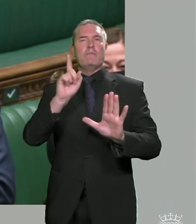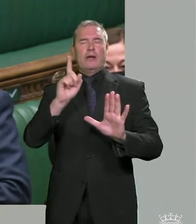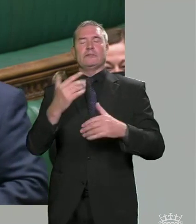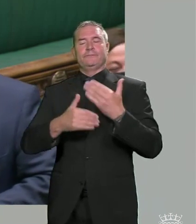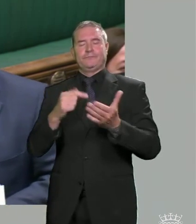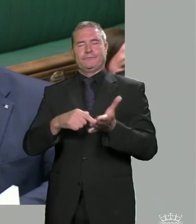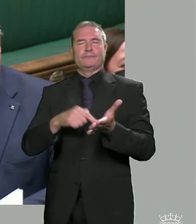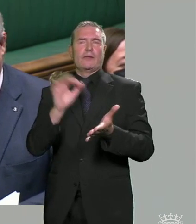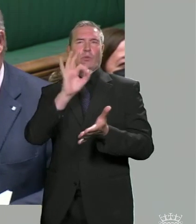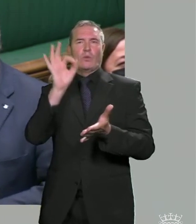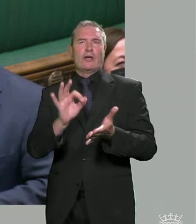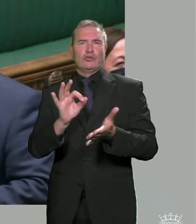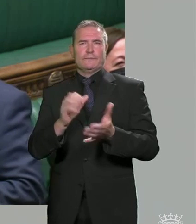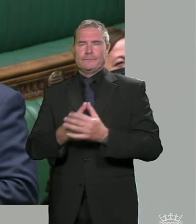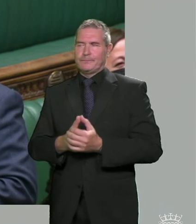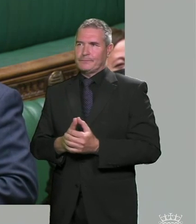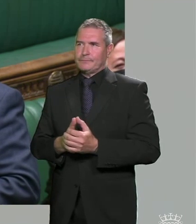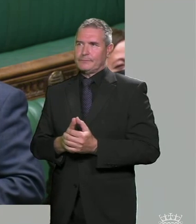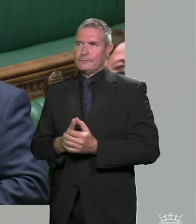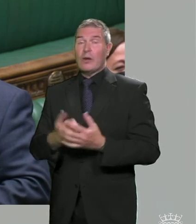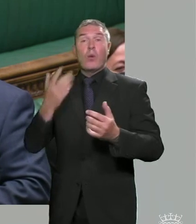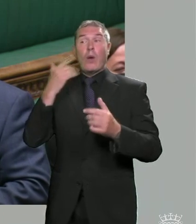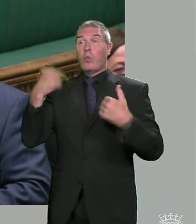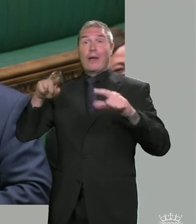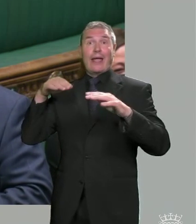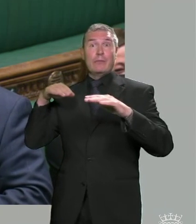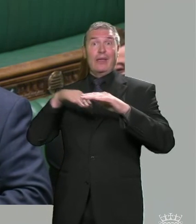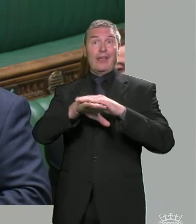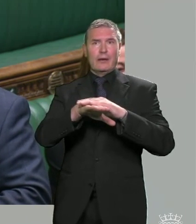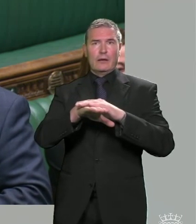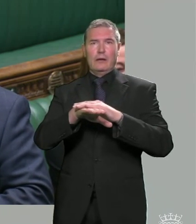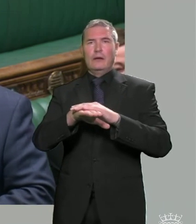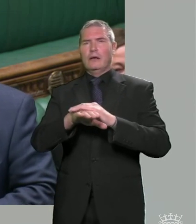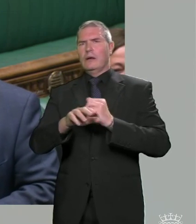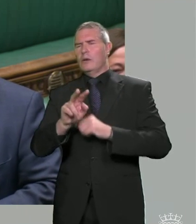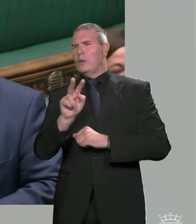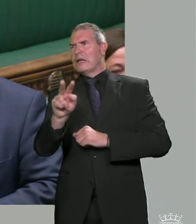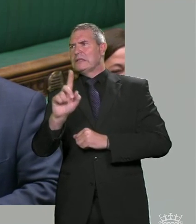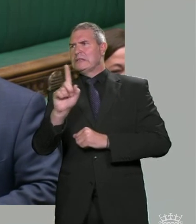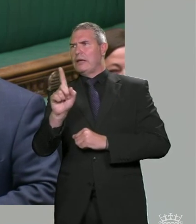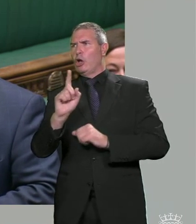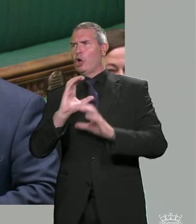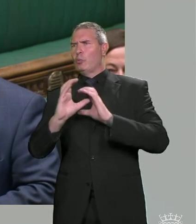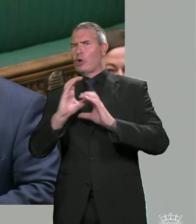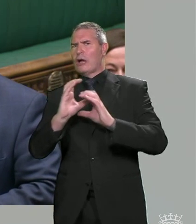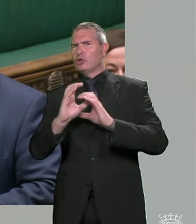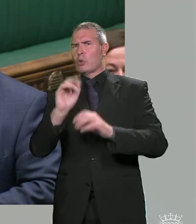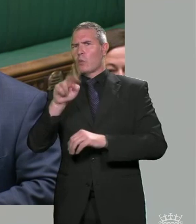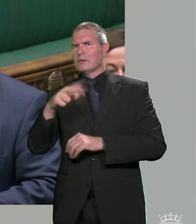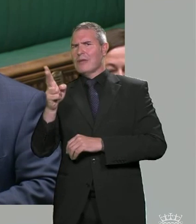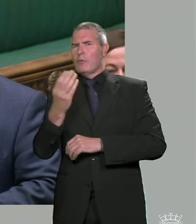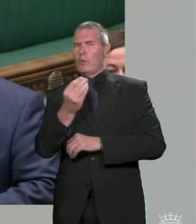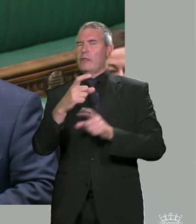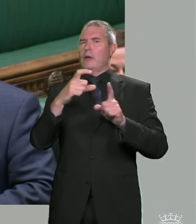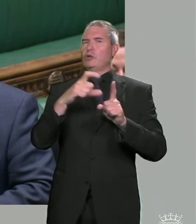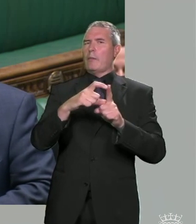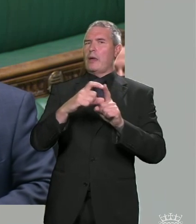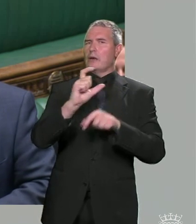As we enter the Chamber, we see what is reported to be a WhatsApp communication between the Prime Minister and Dominic Cummings.